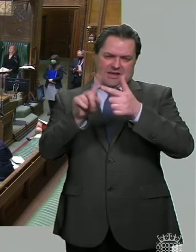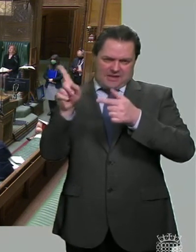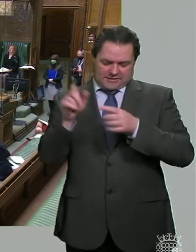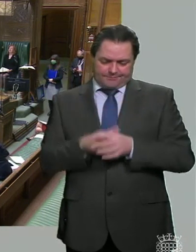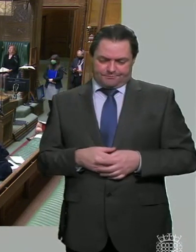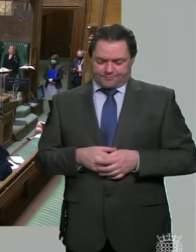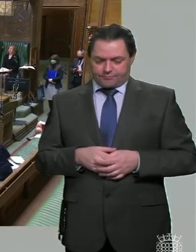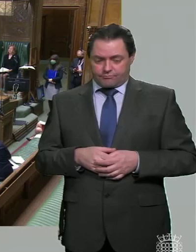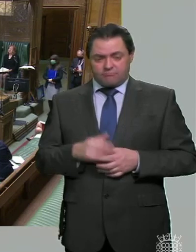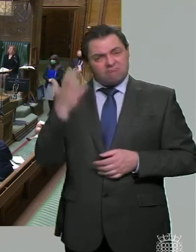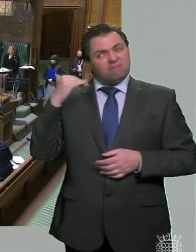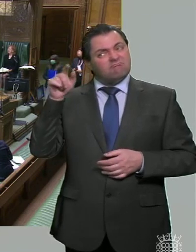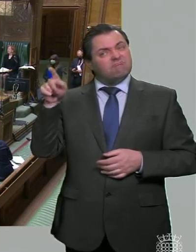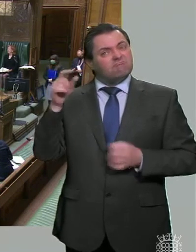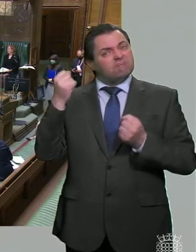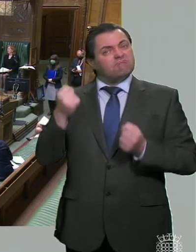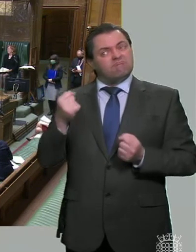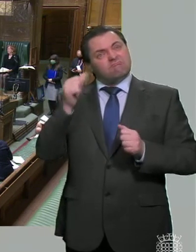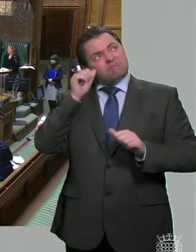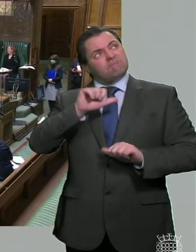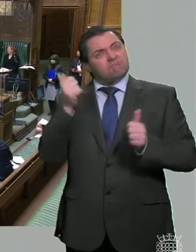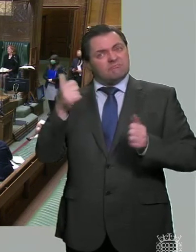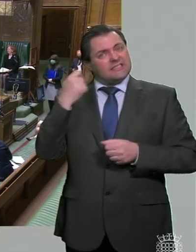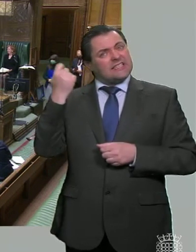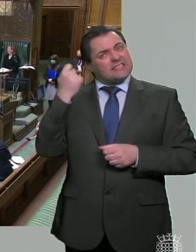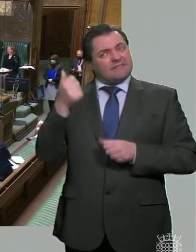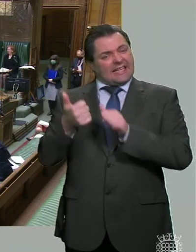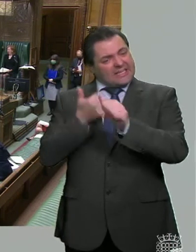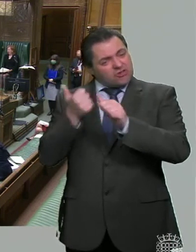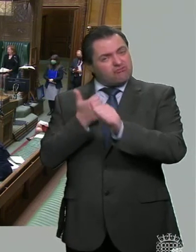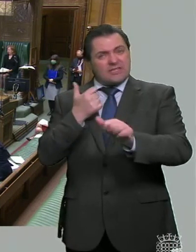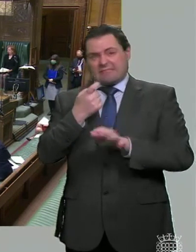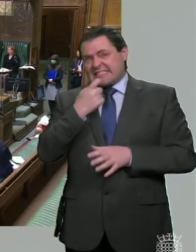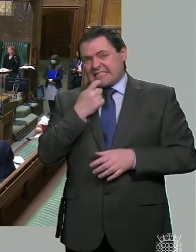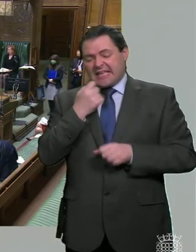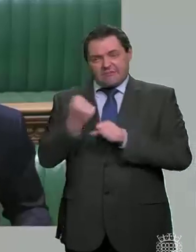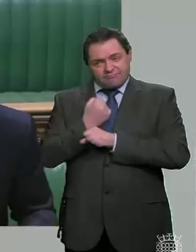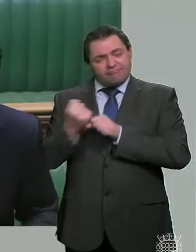In the past, it was known for its success in industries like steel.